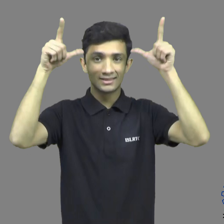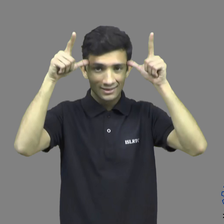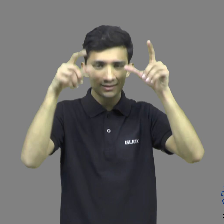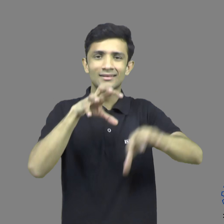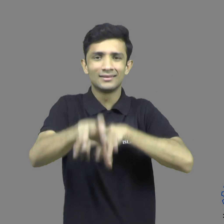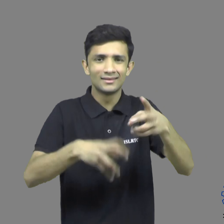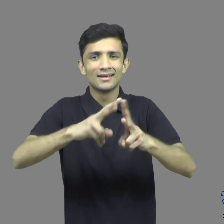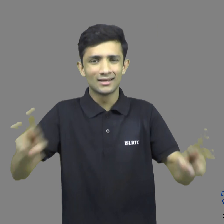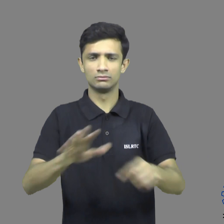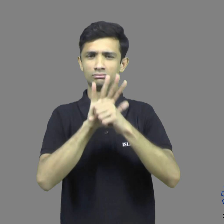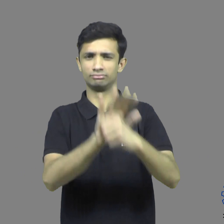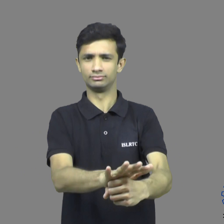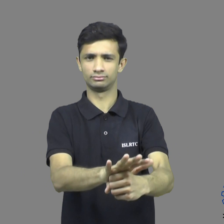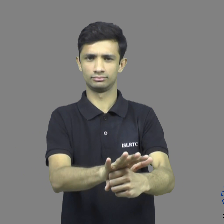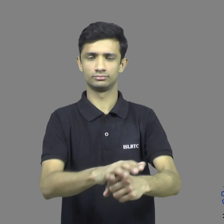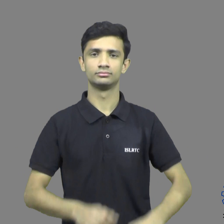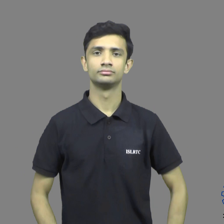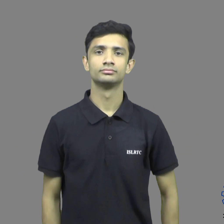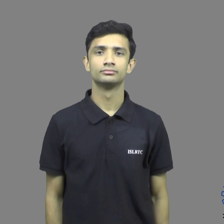Discrimination Against Animals